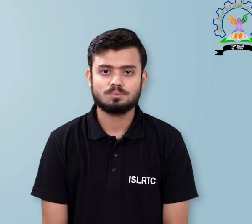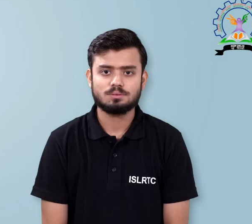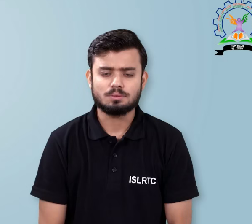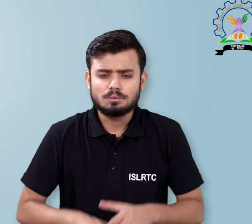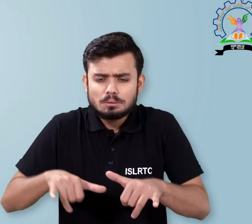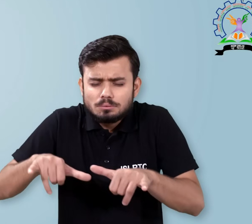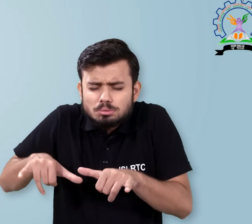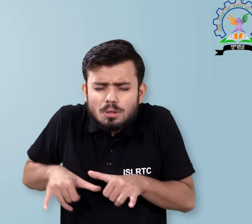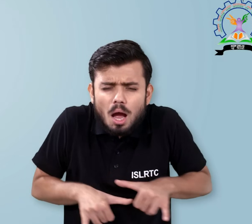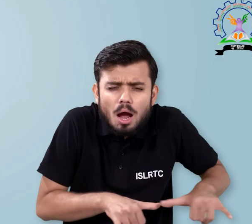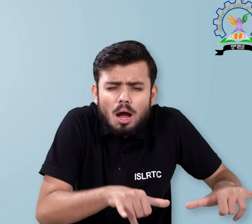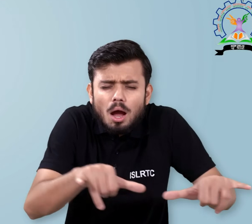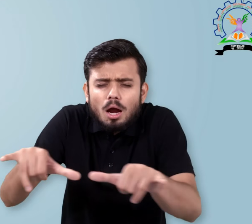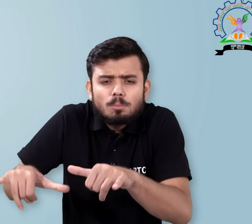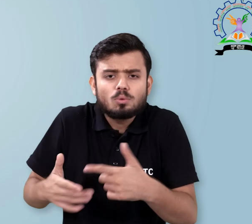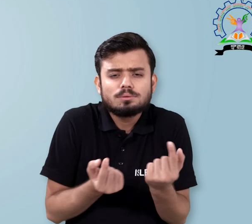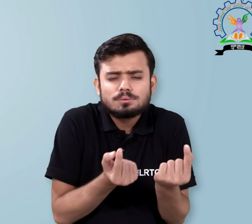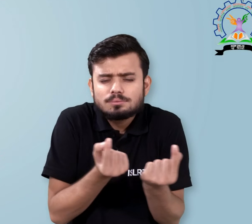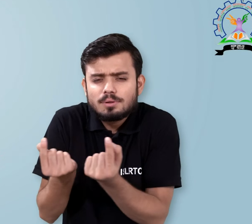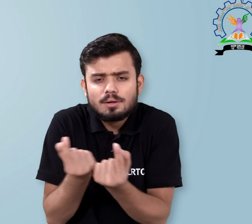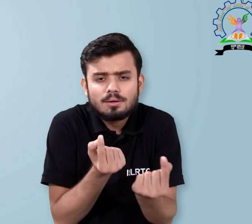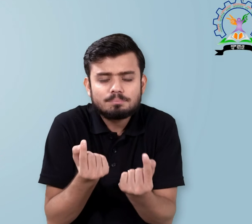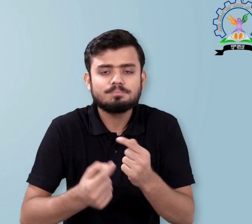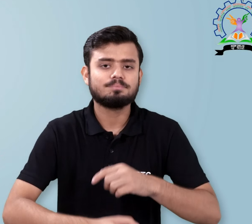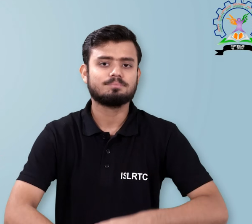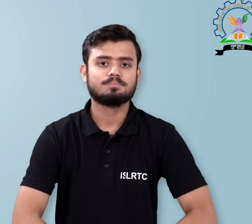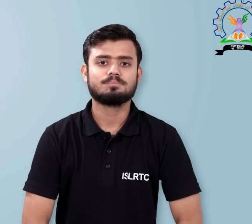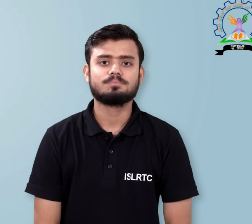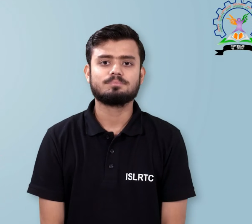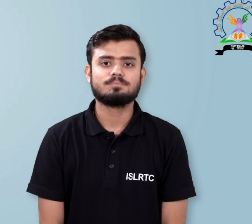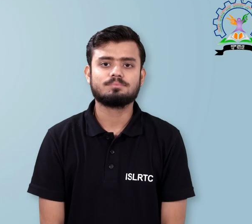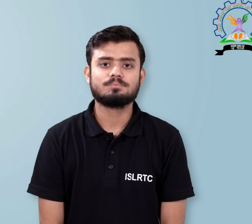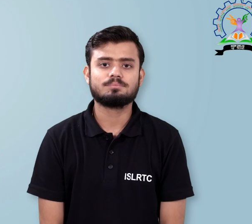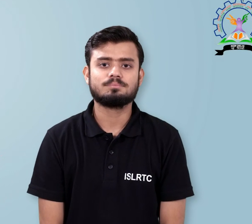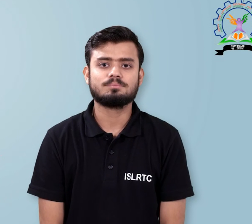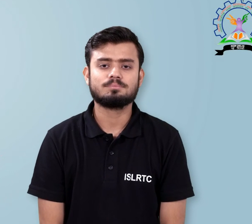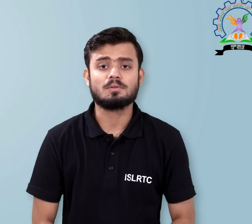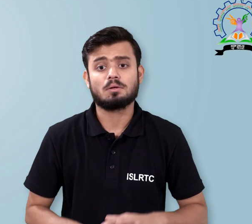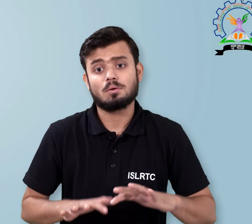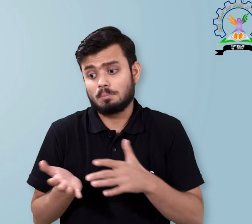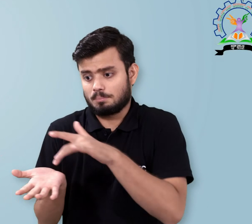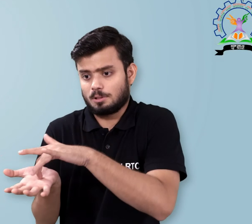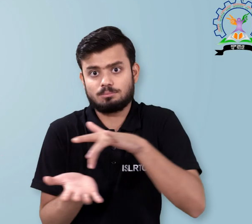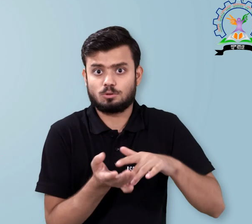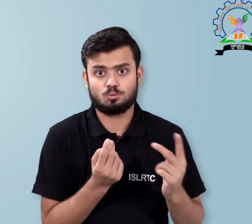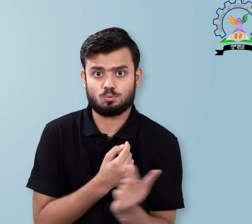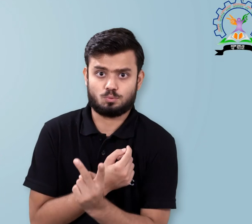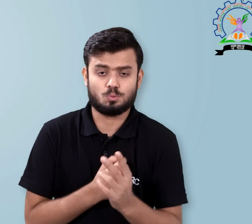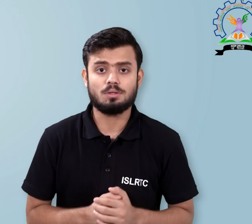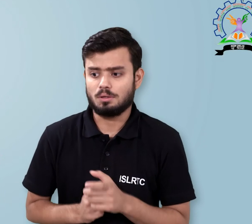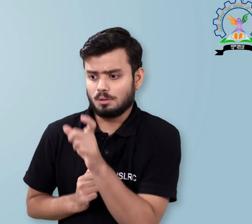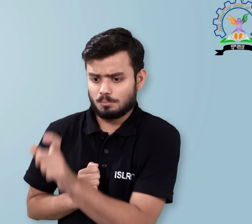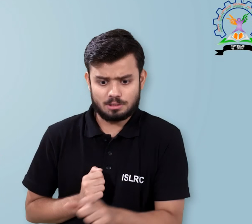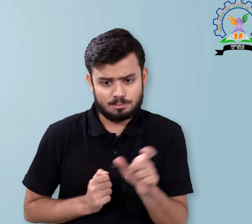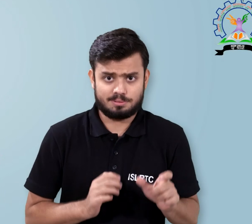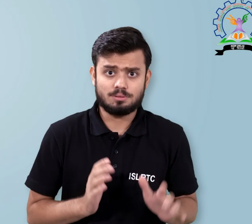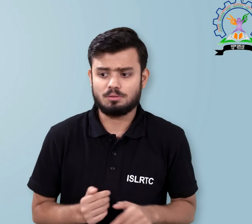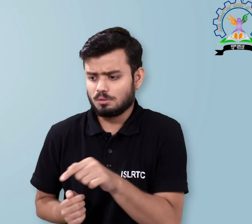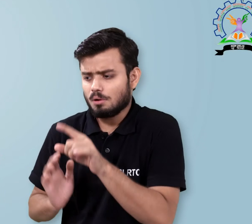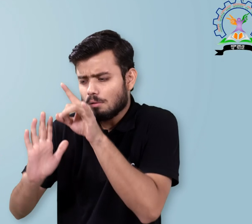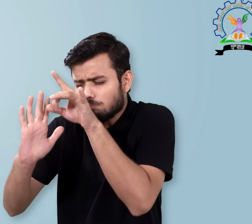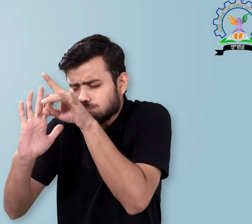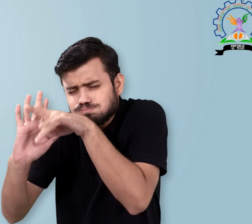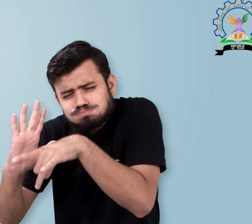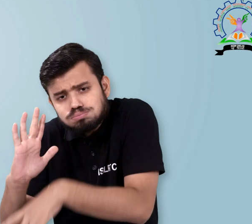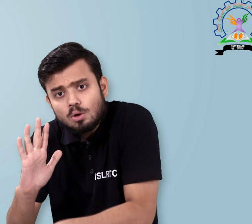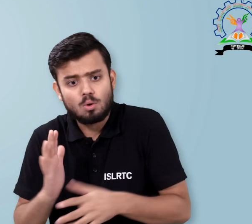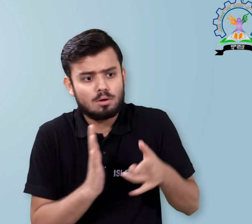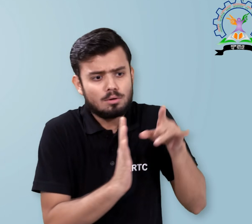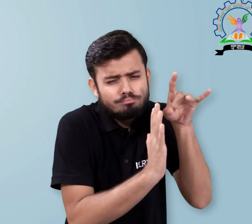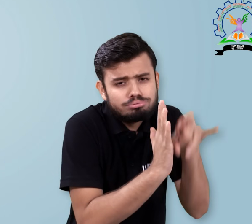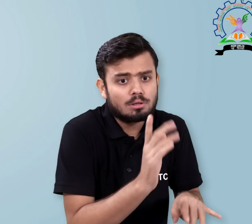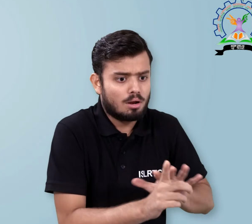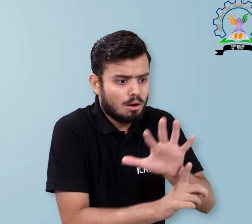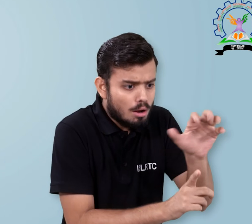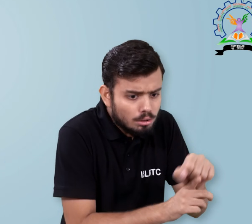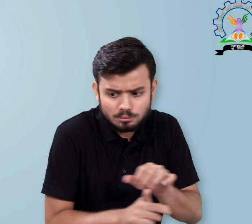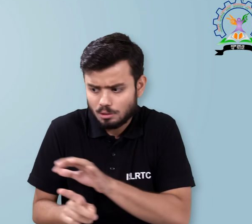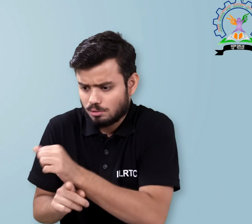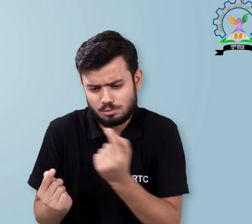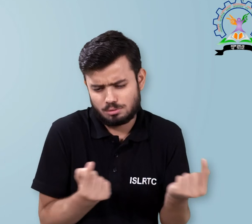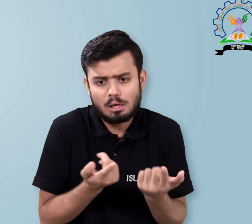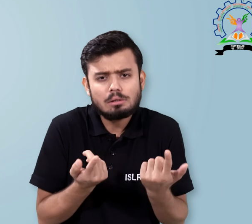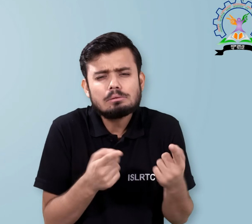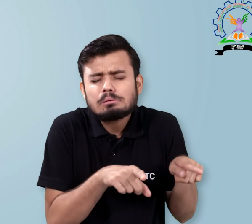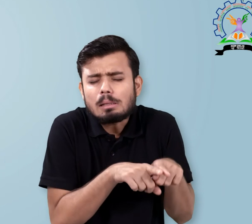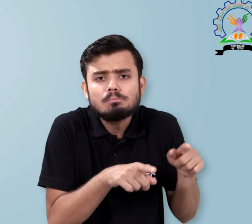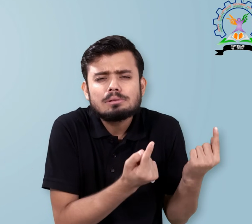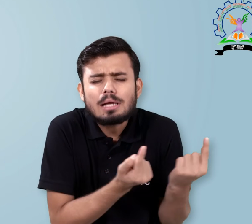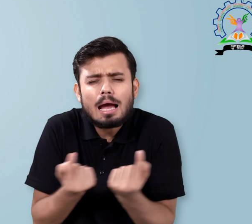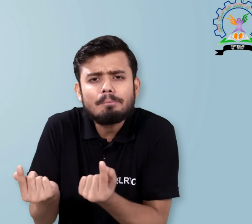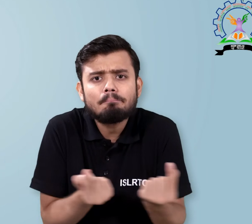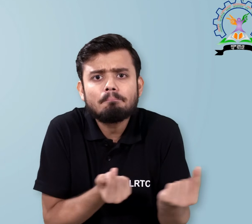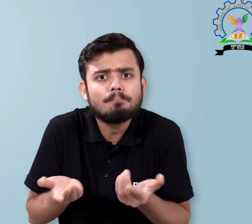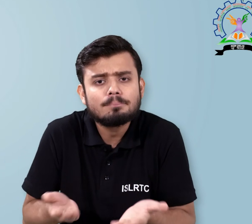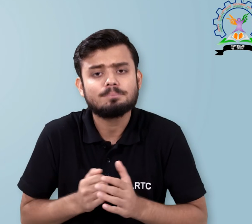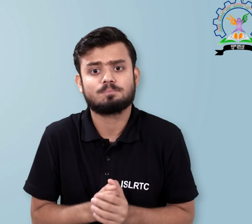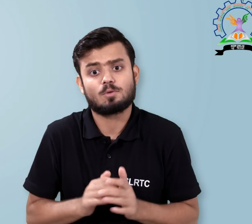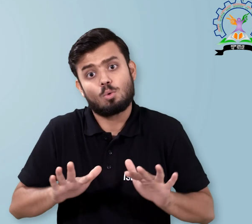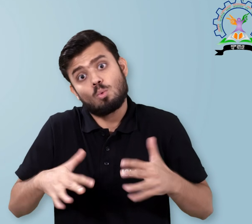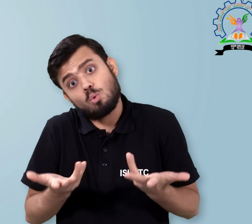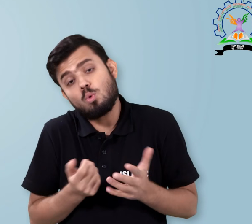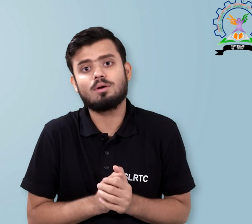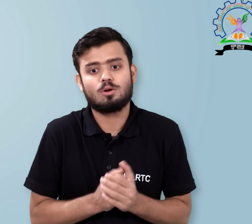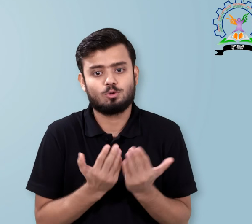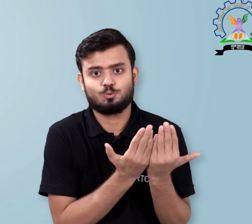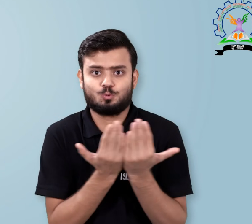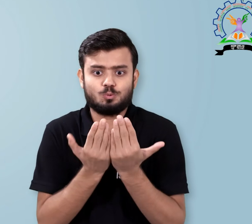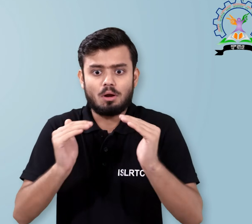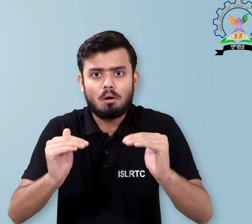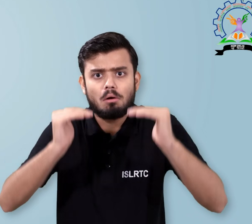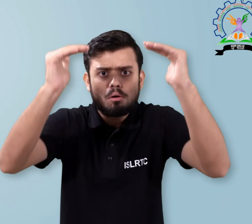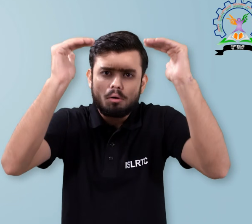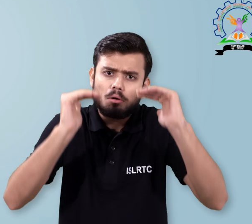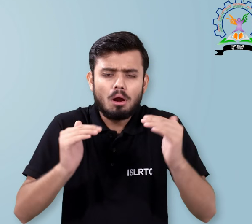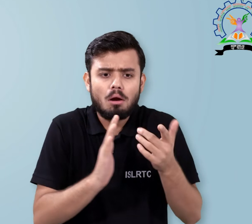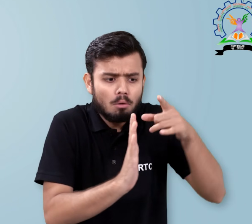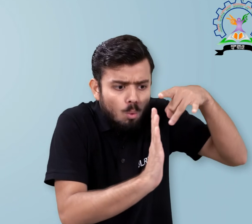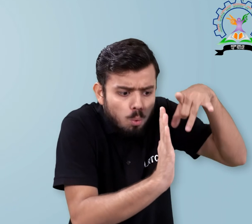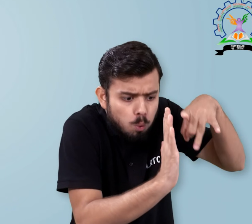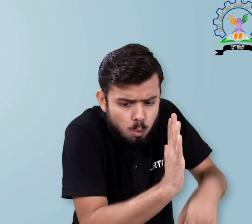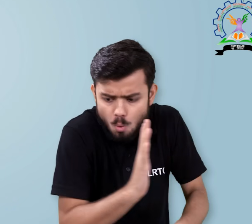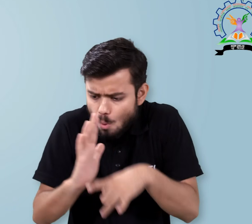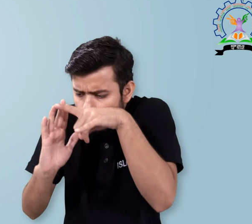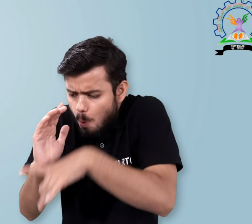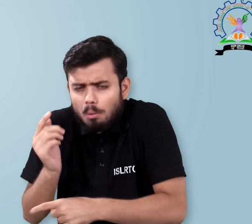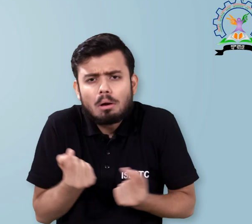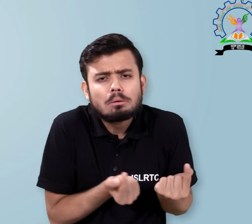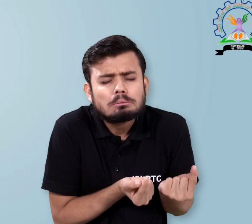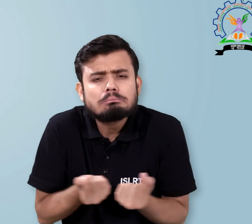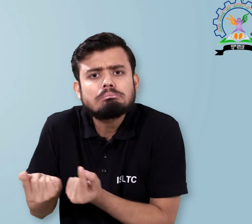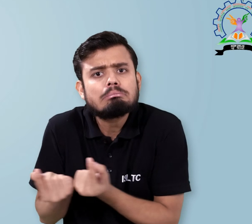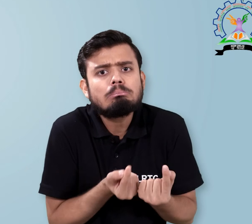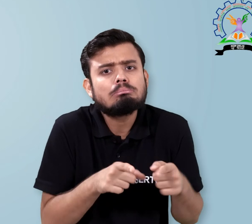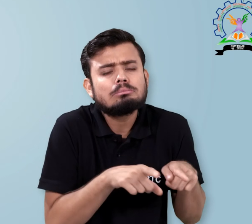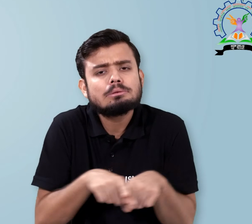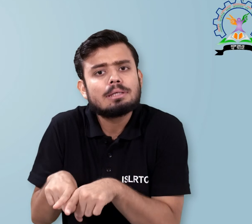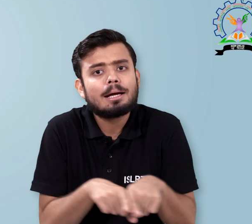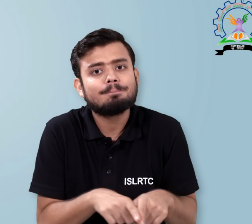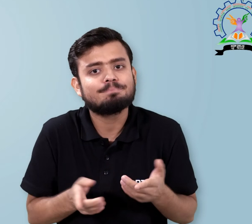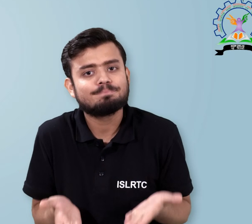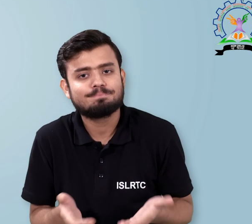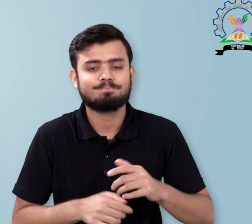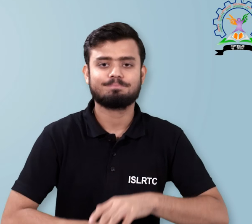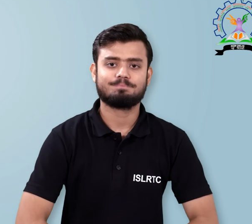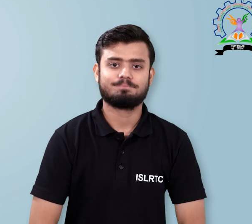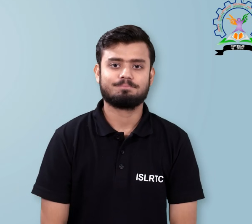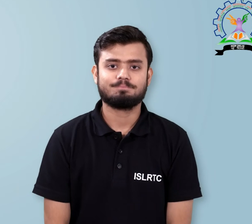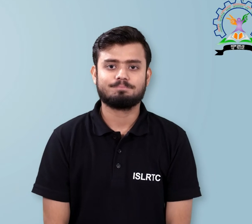Commonality A sharing of features or characteristics.